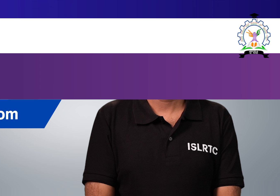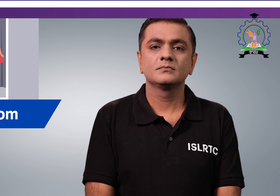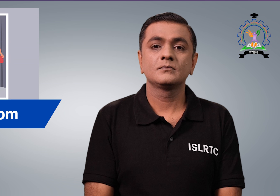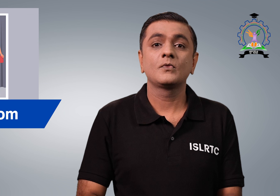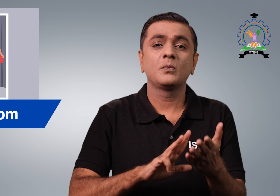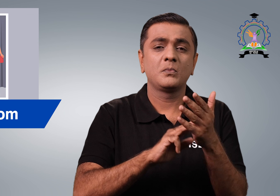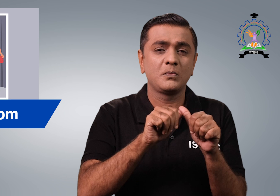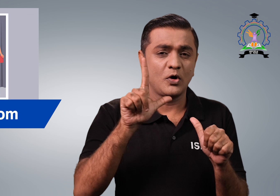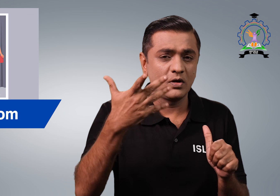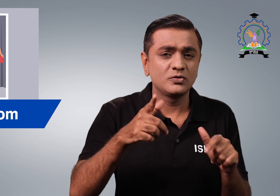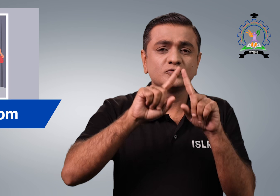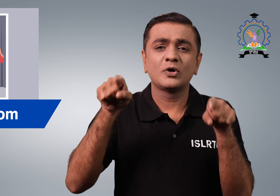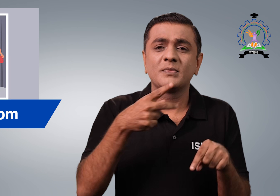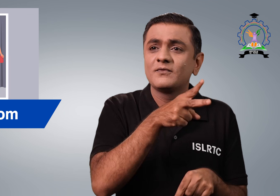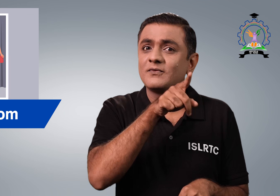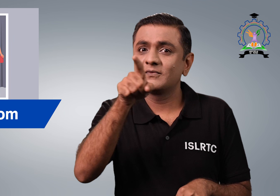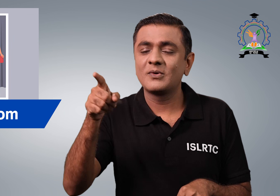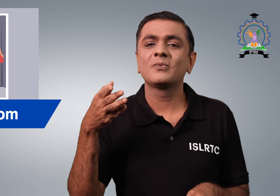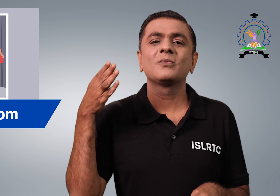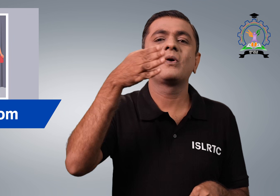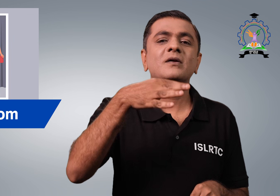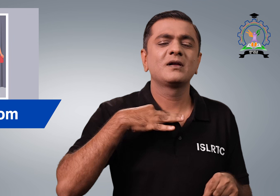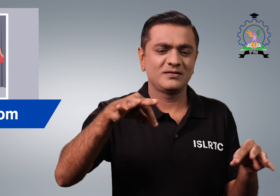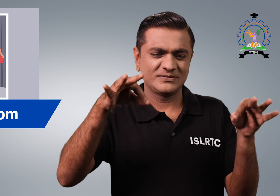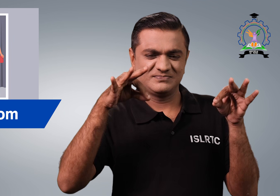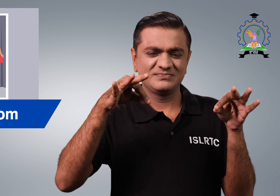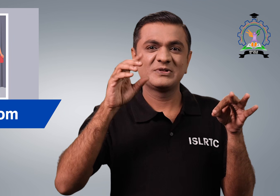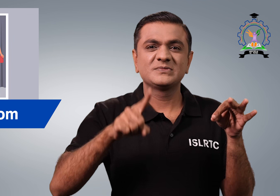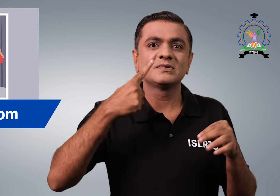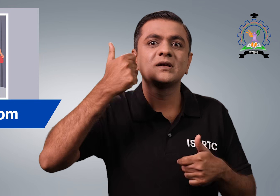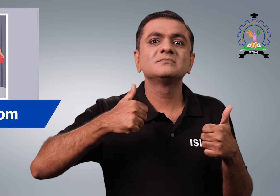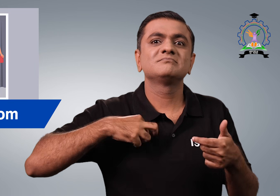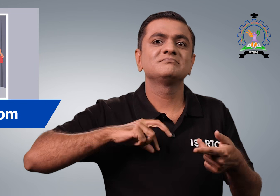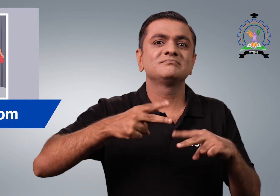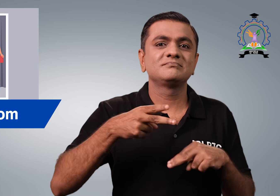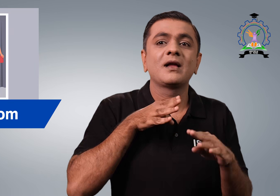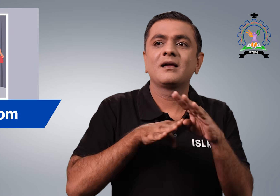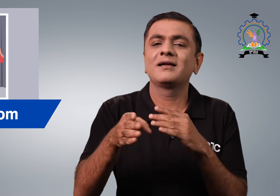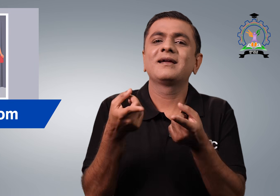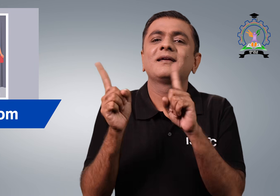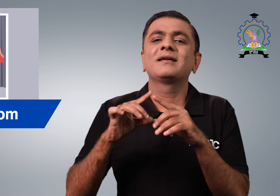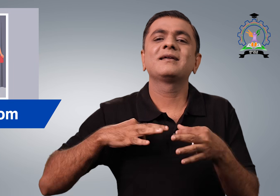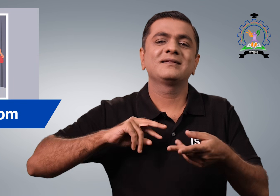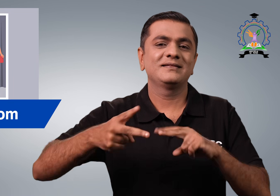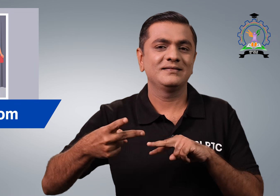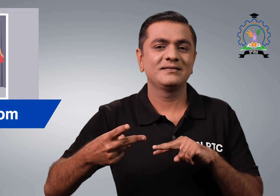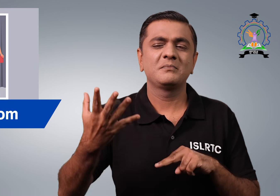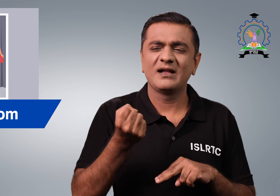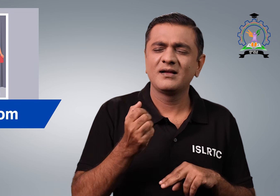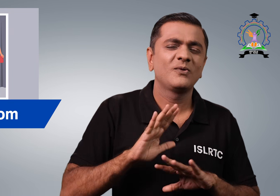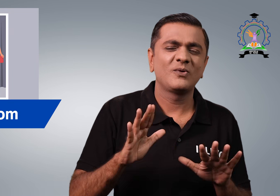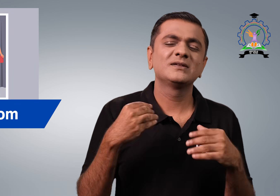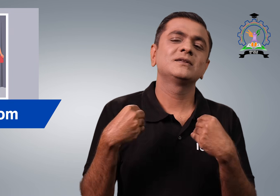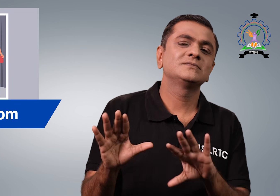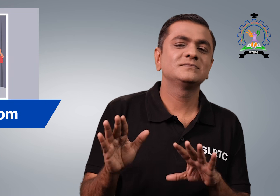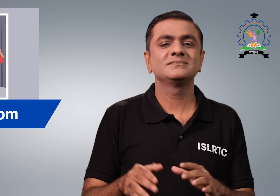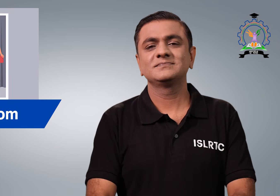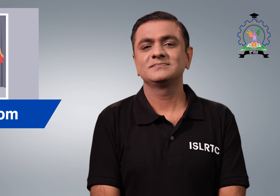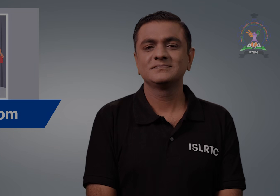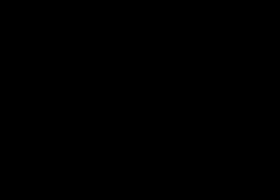It is a room in a mall or a shop where you can try on clothes to see how they fit before deciding to buy them.